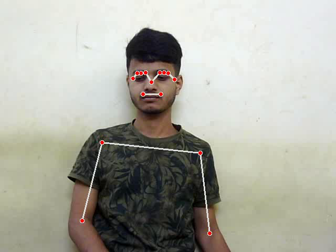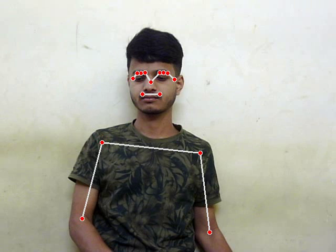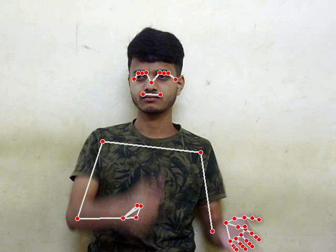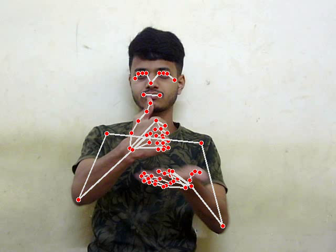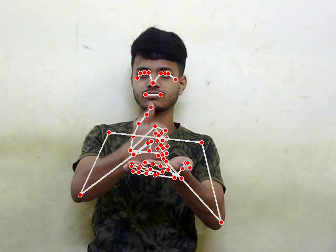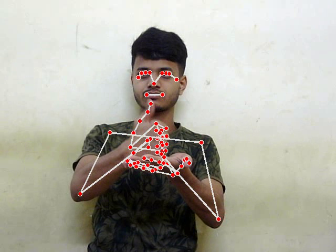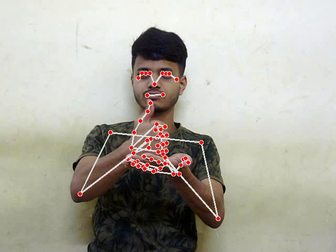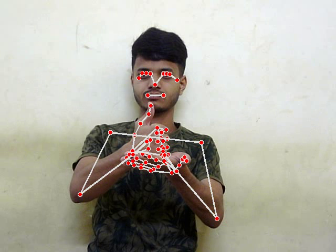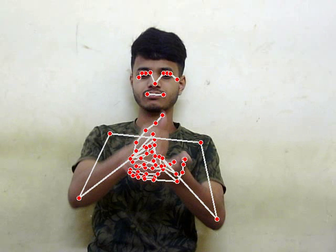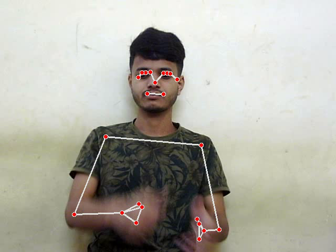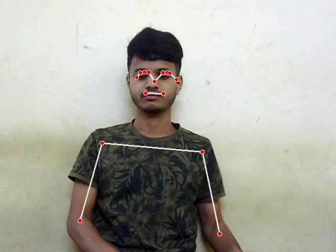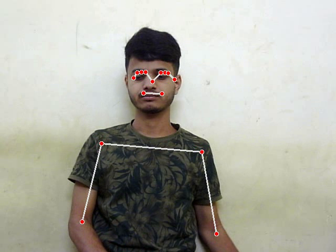help